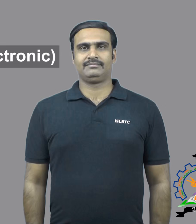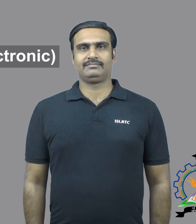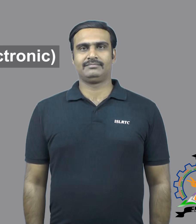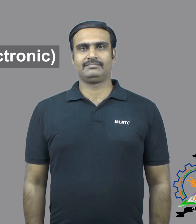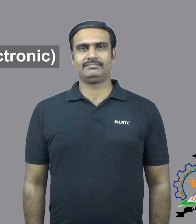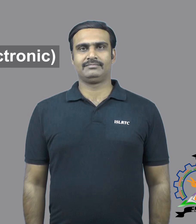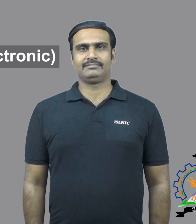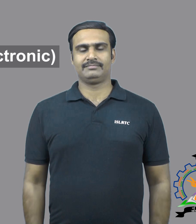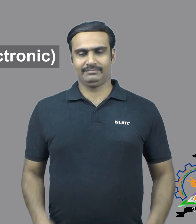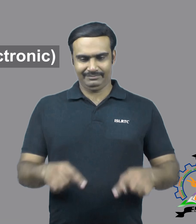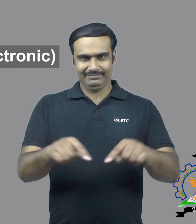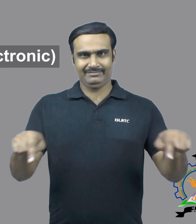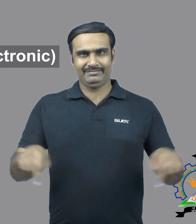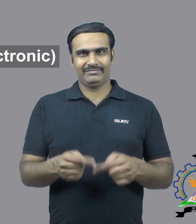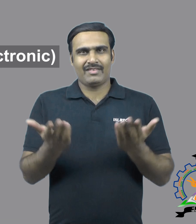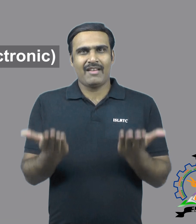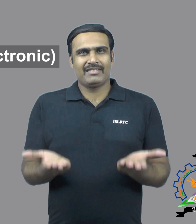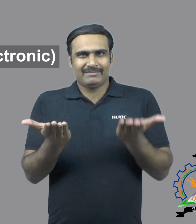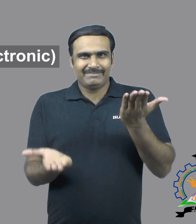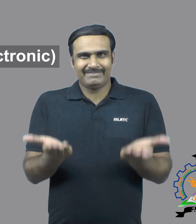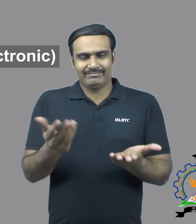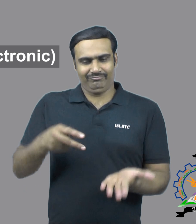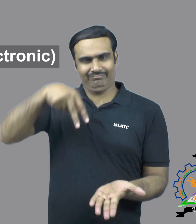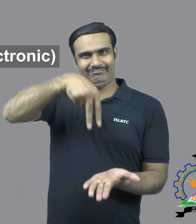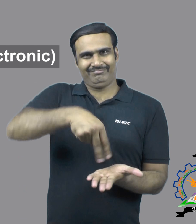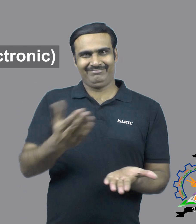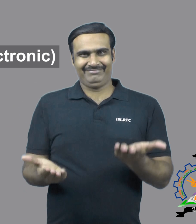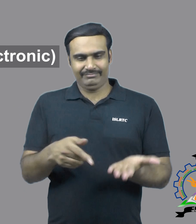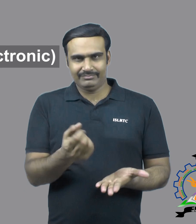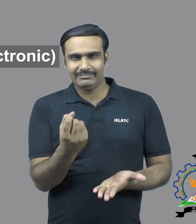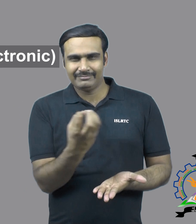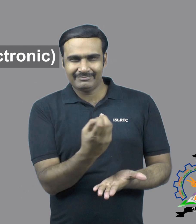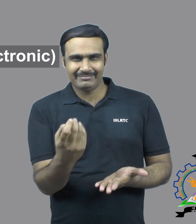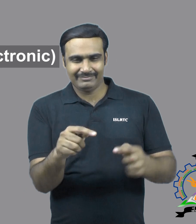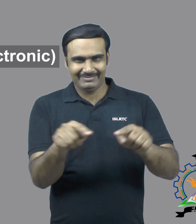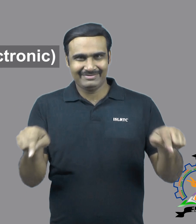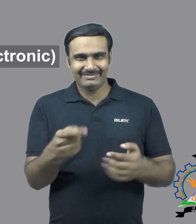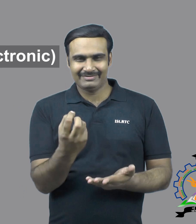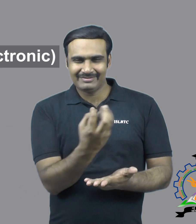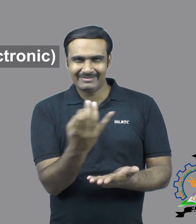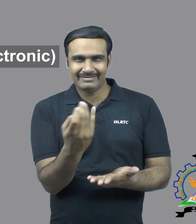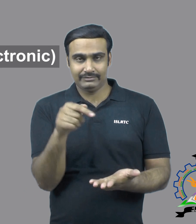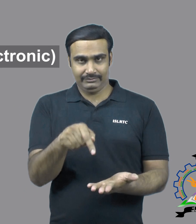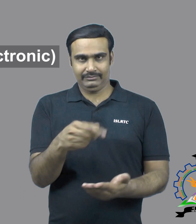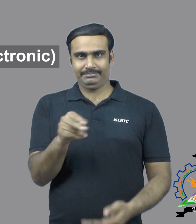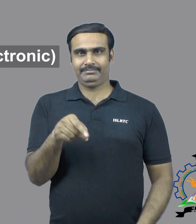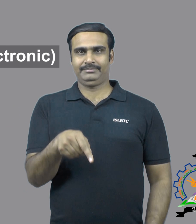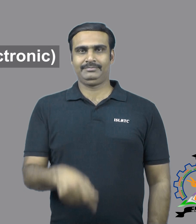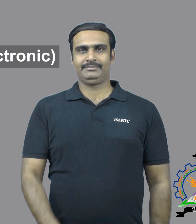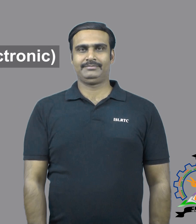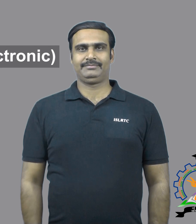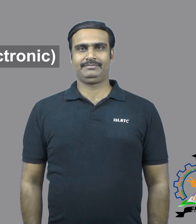Weighing Scale (Electronic)